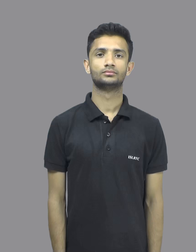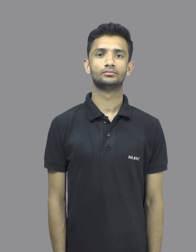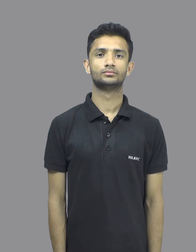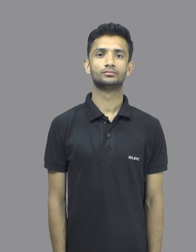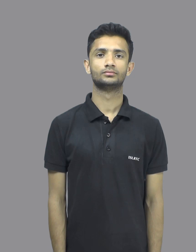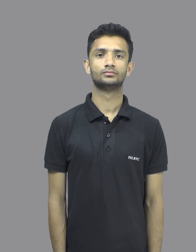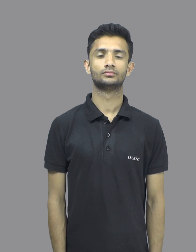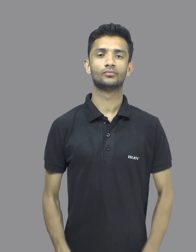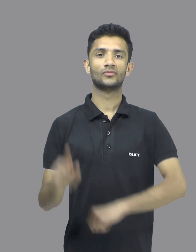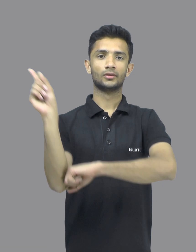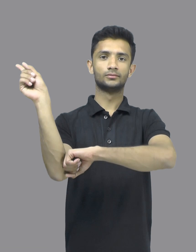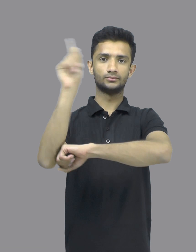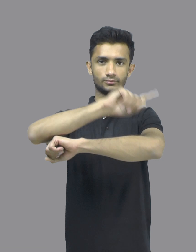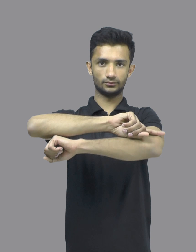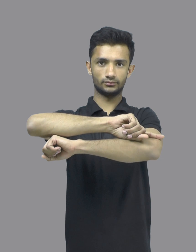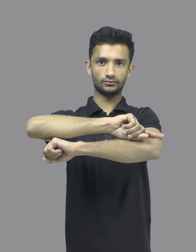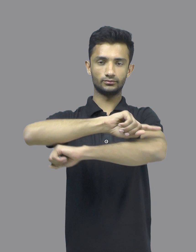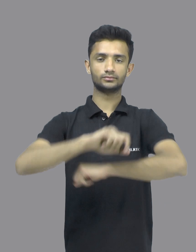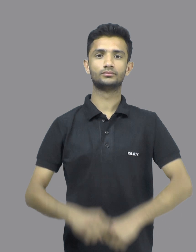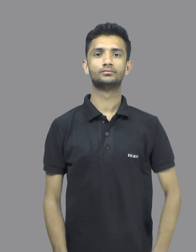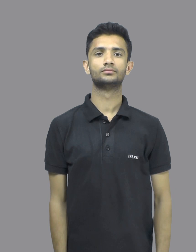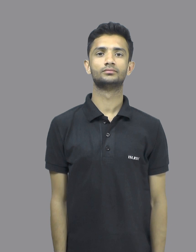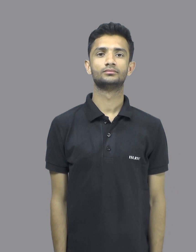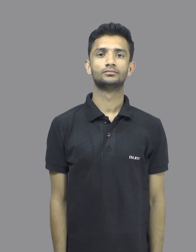Day